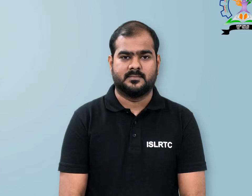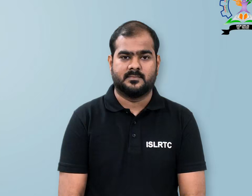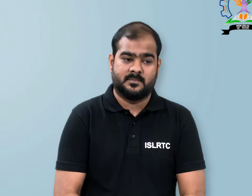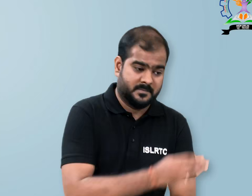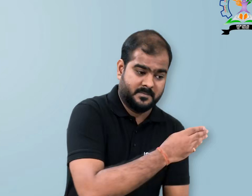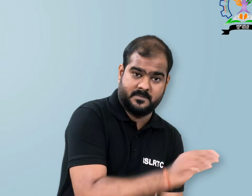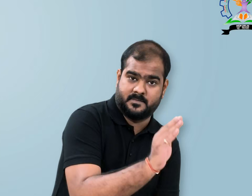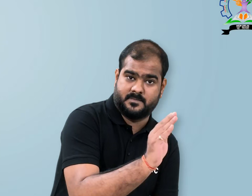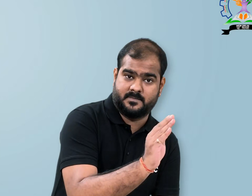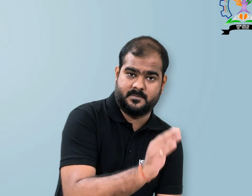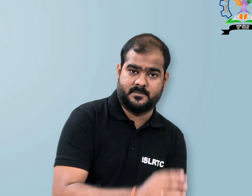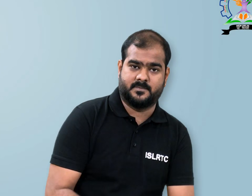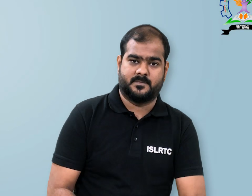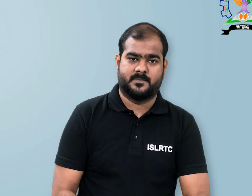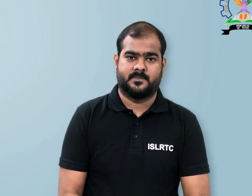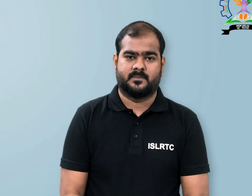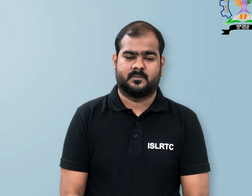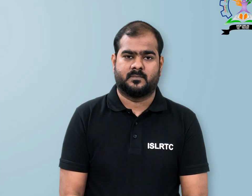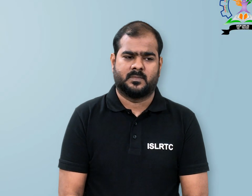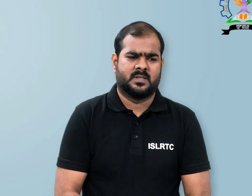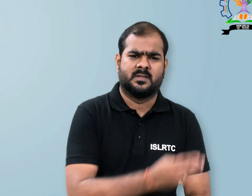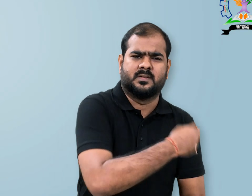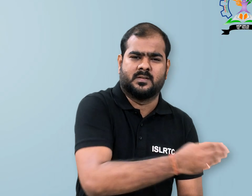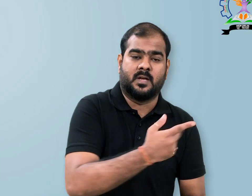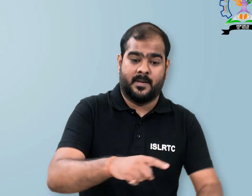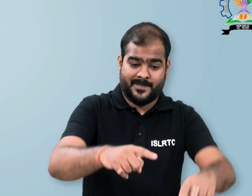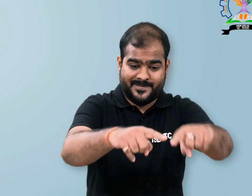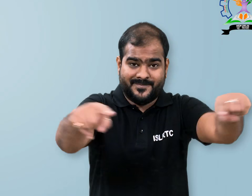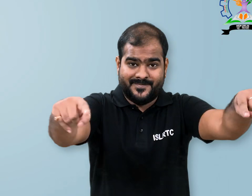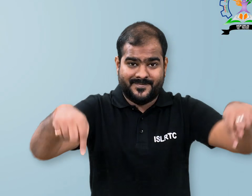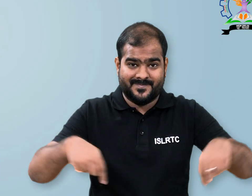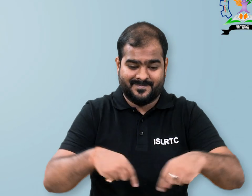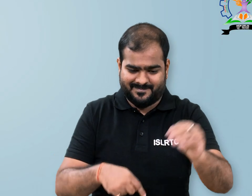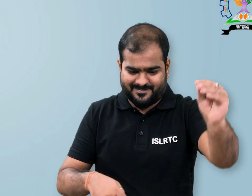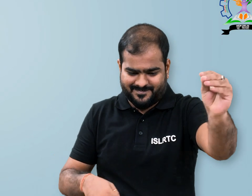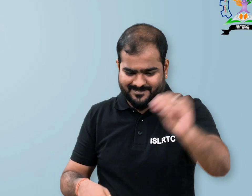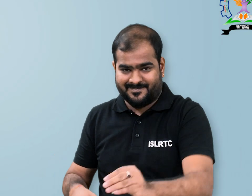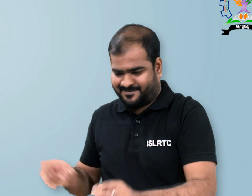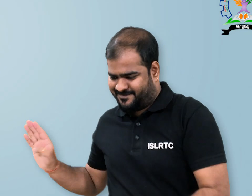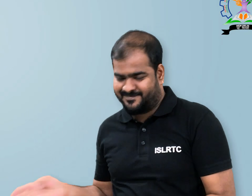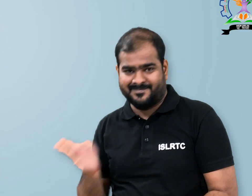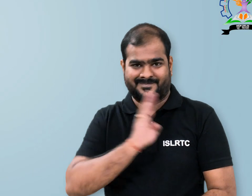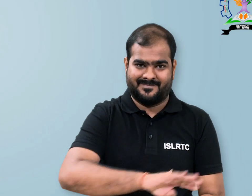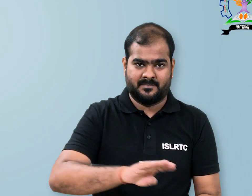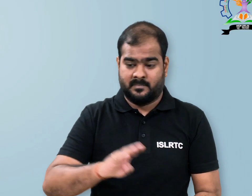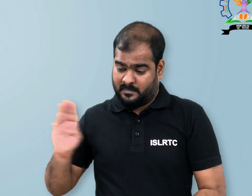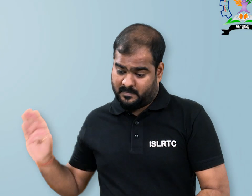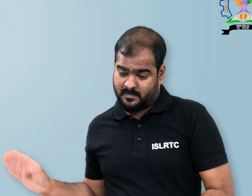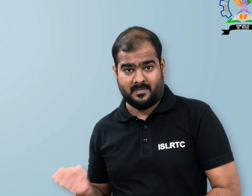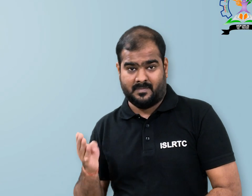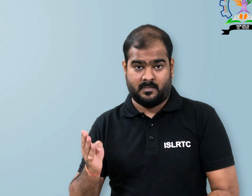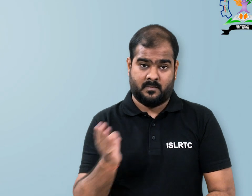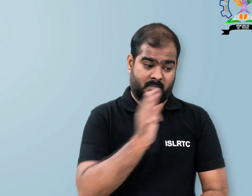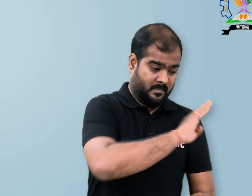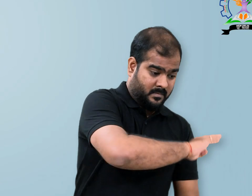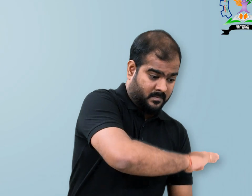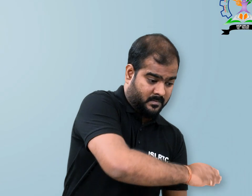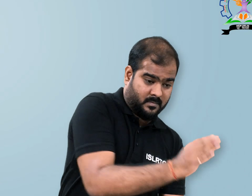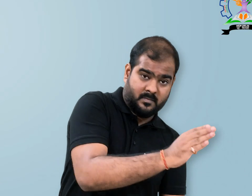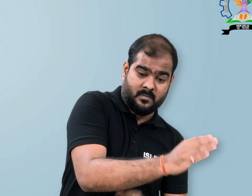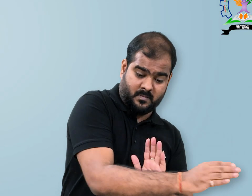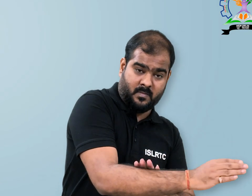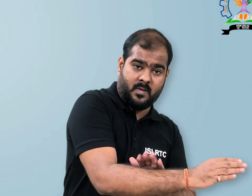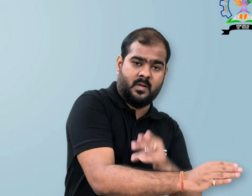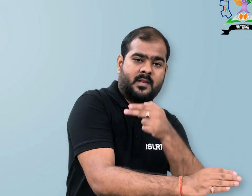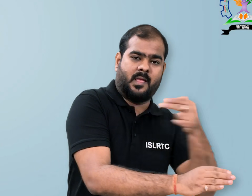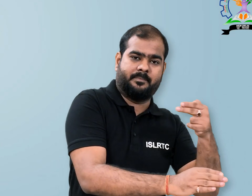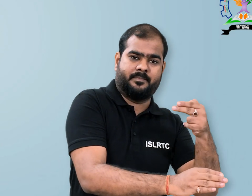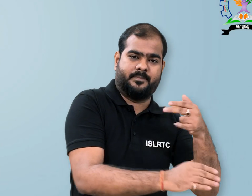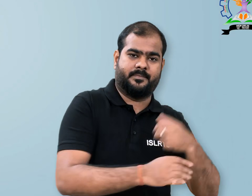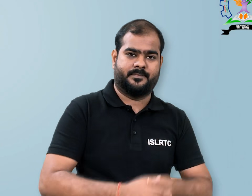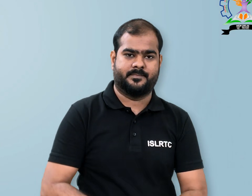Back Hand A stroke played with the back of the hand facing the ball, typically on the non- dominant side.